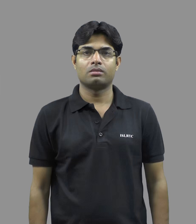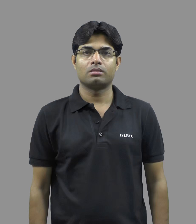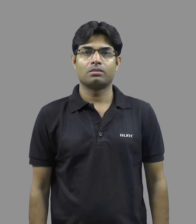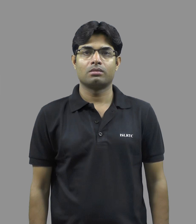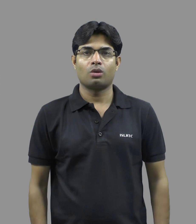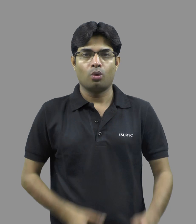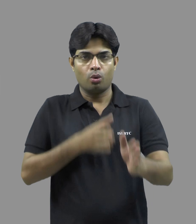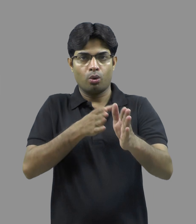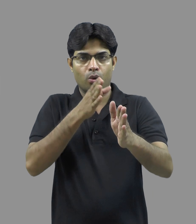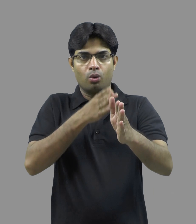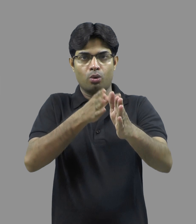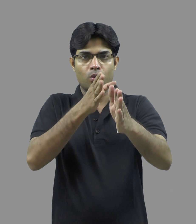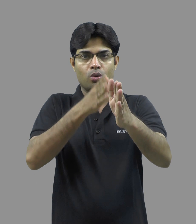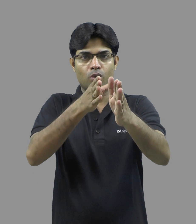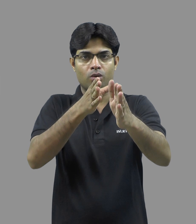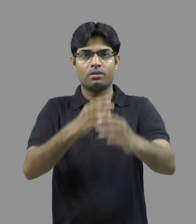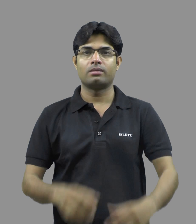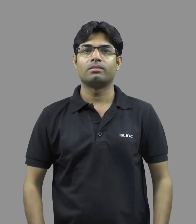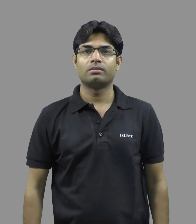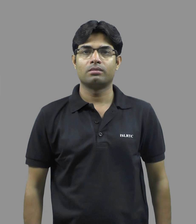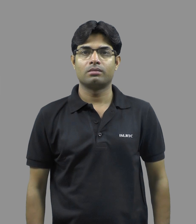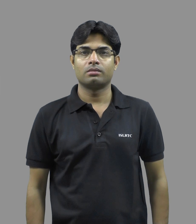Train